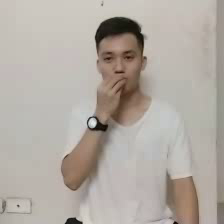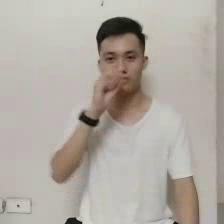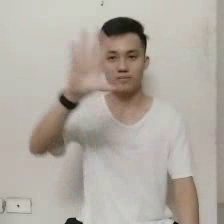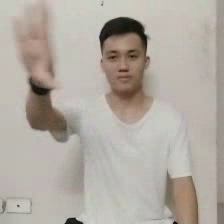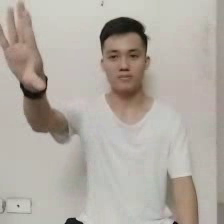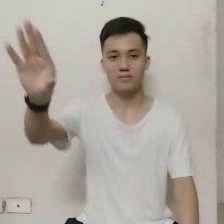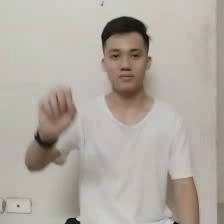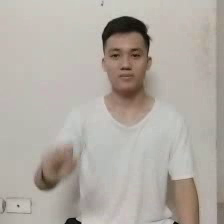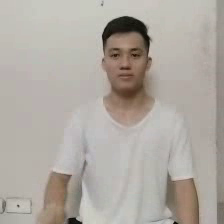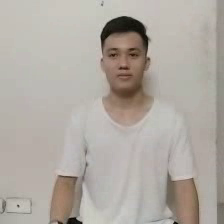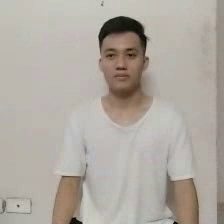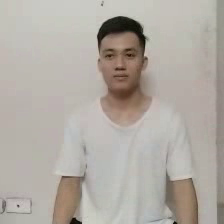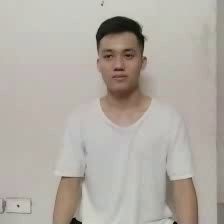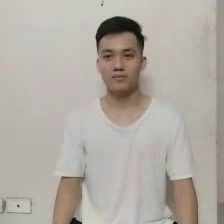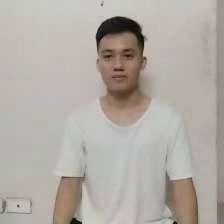Khai báo